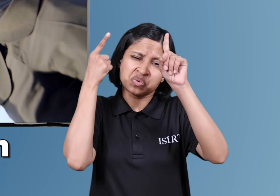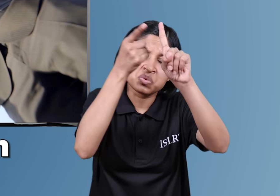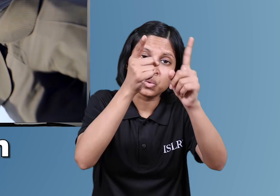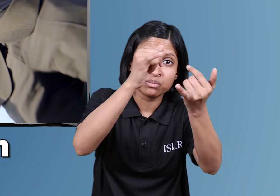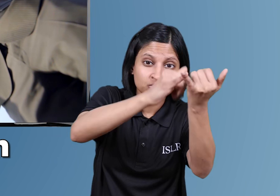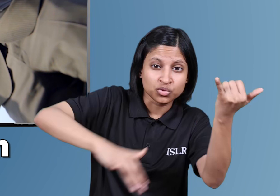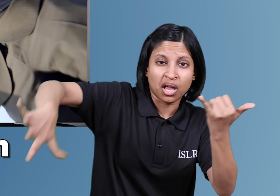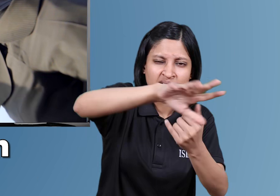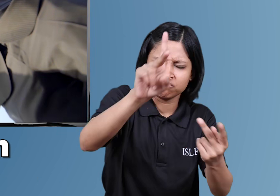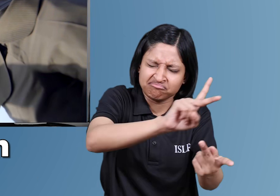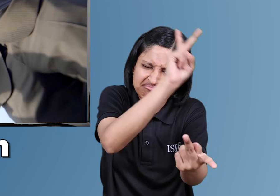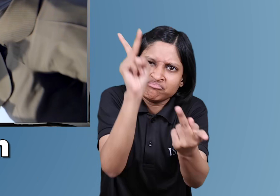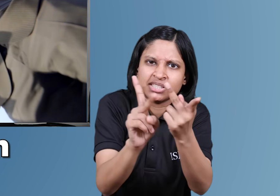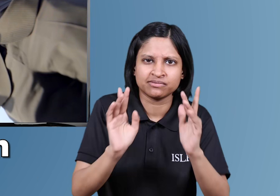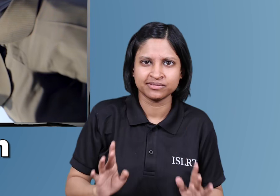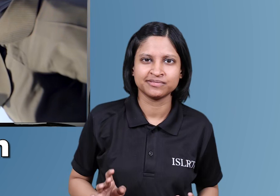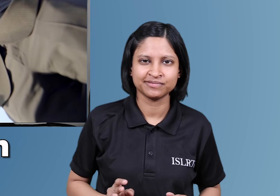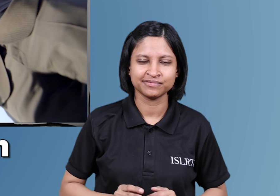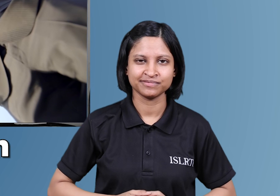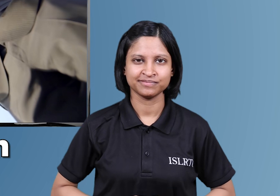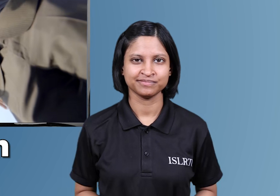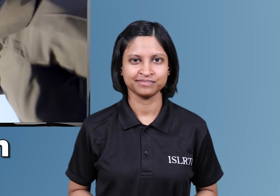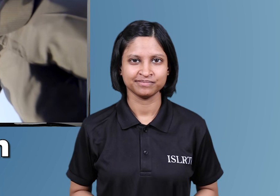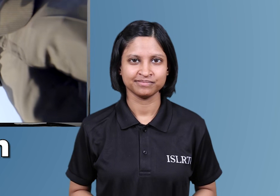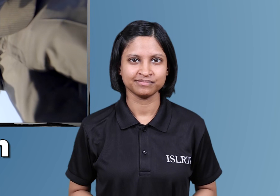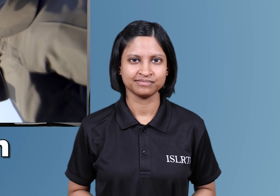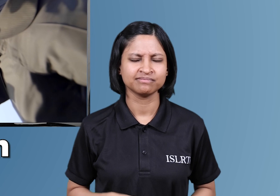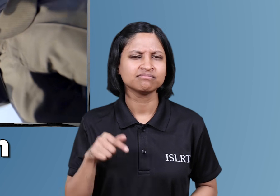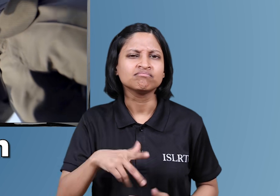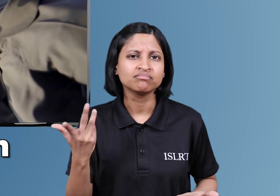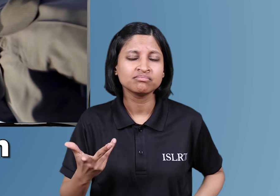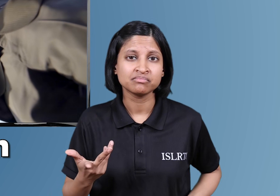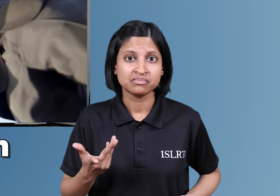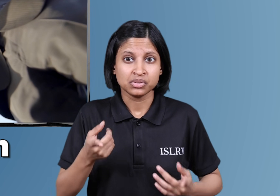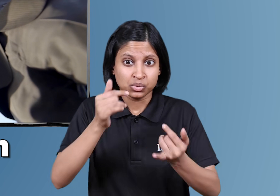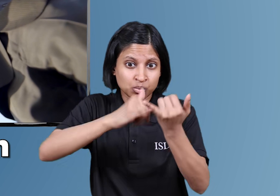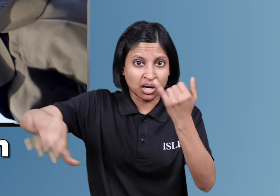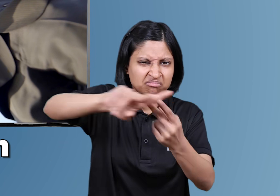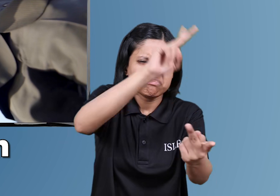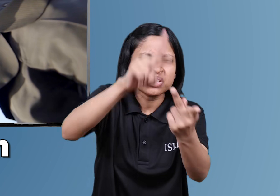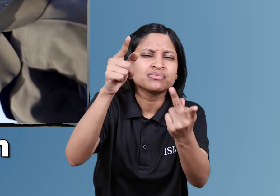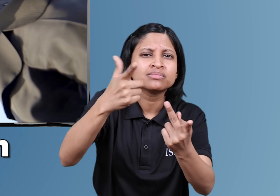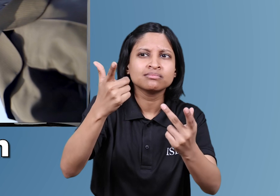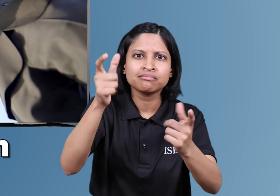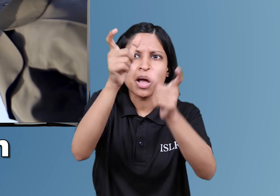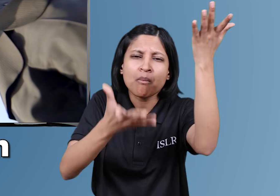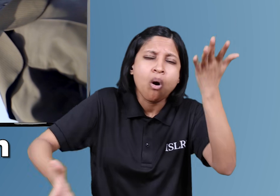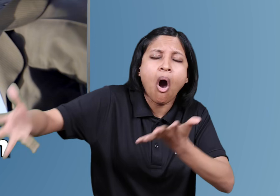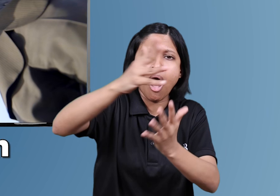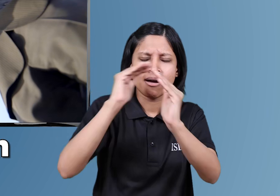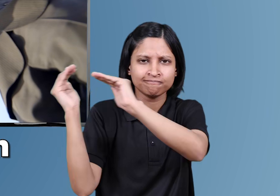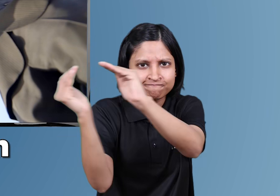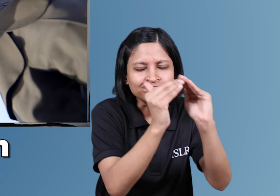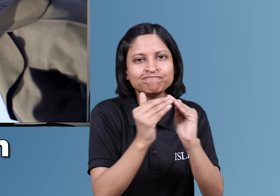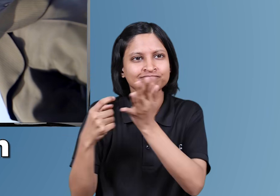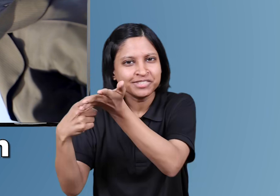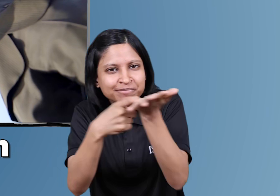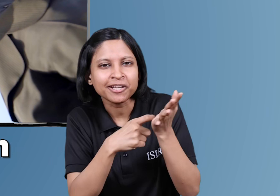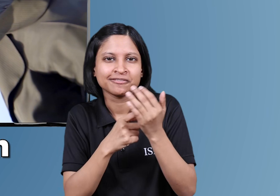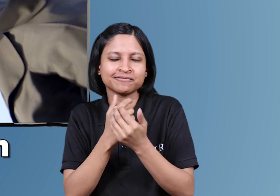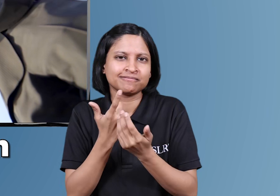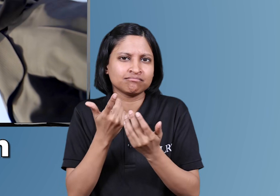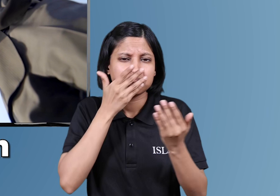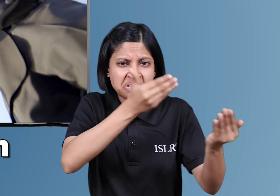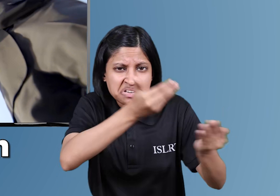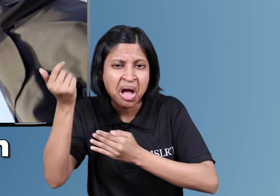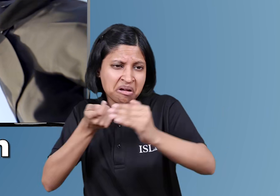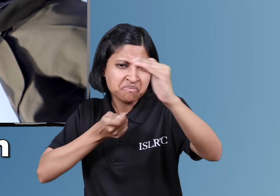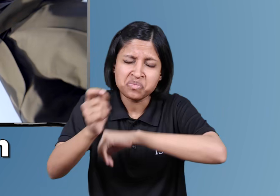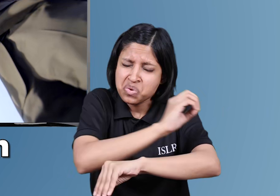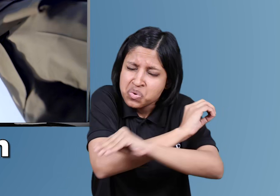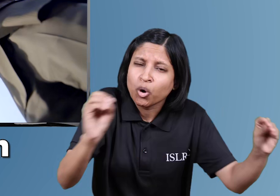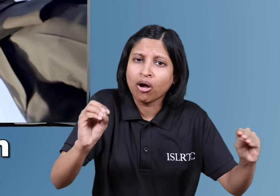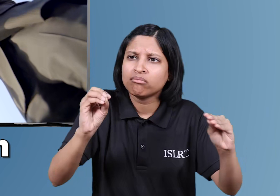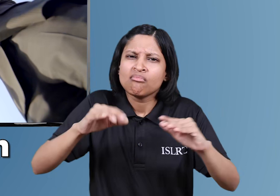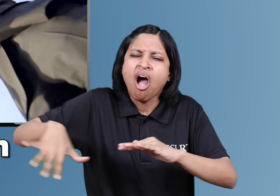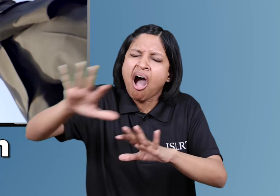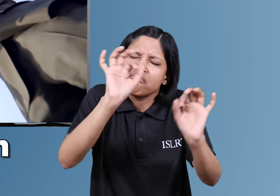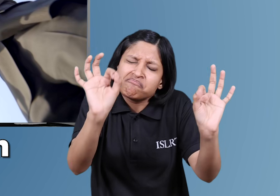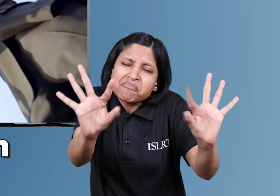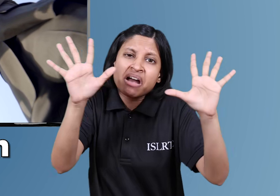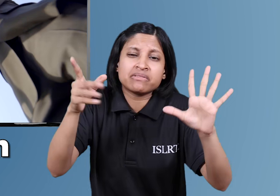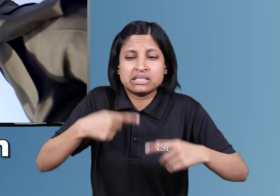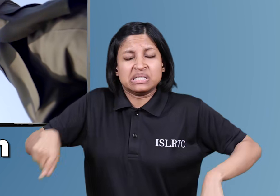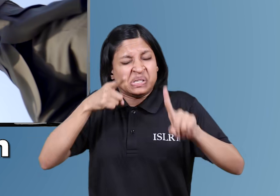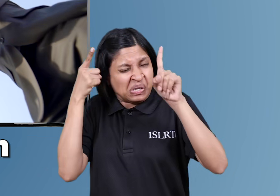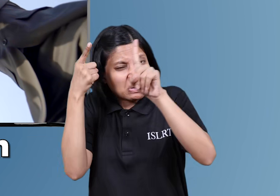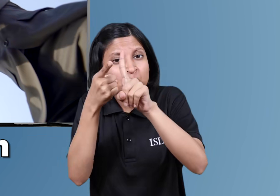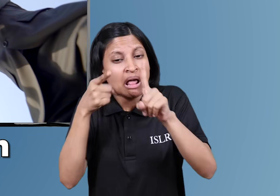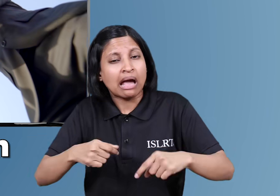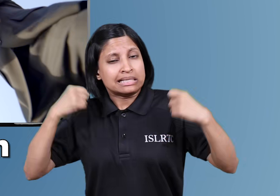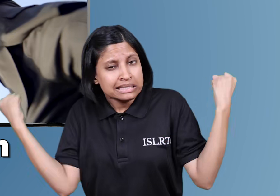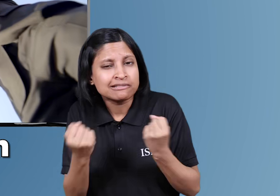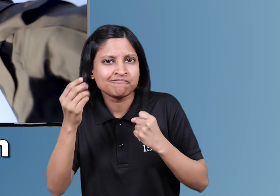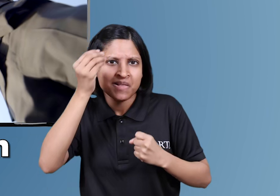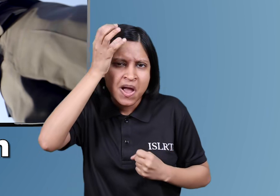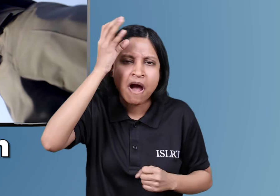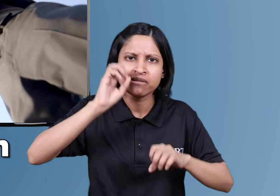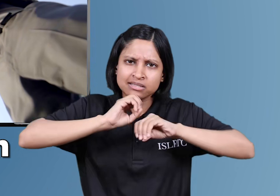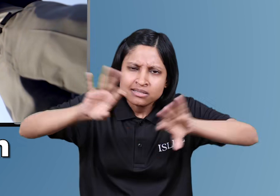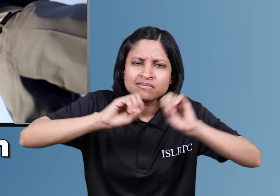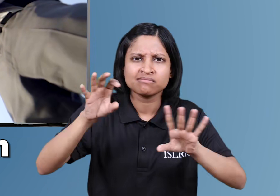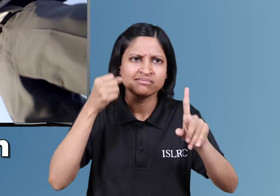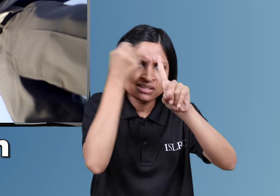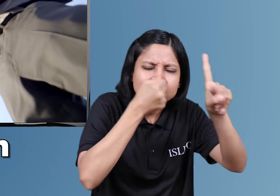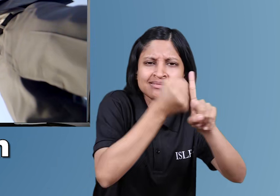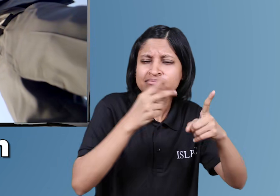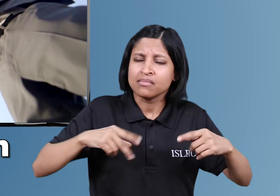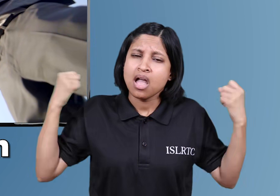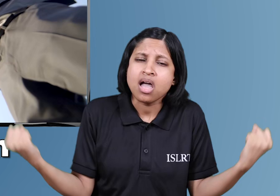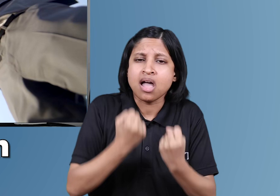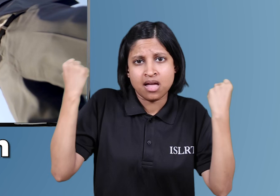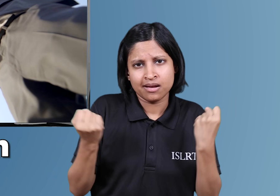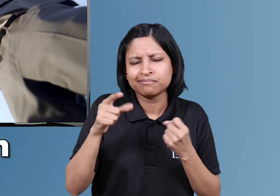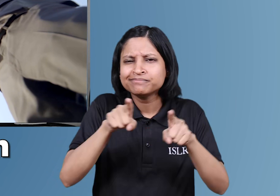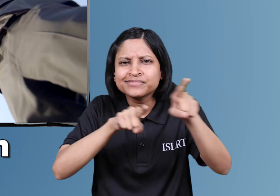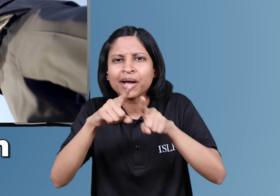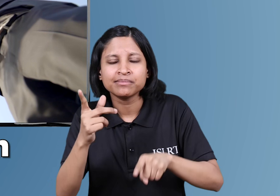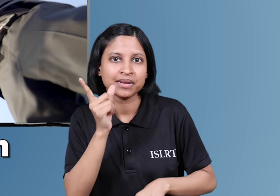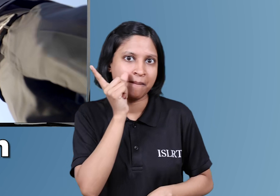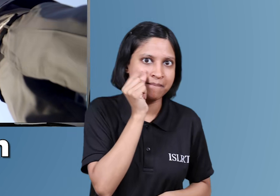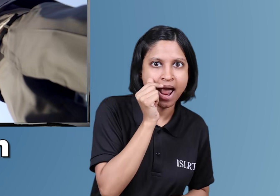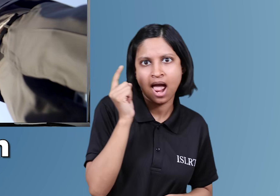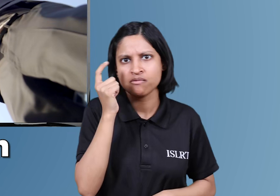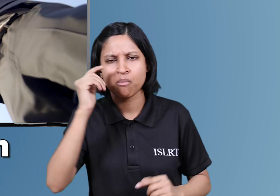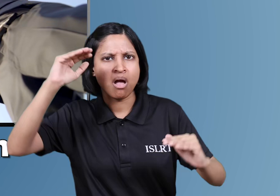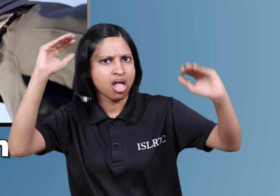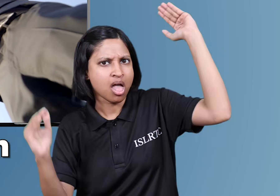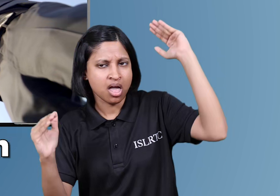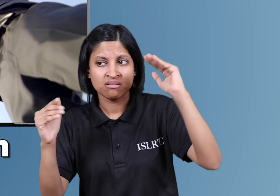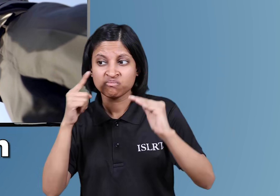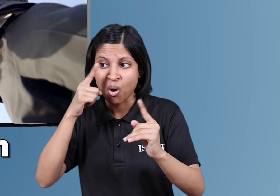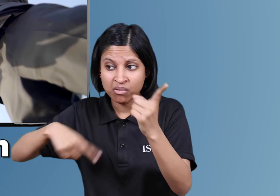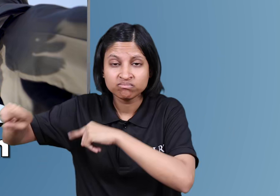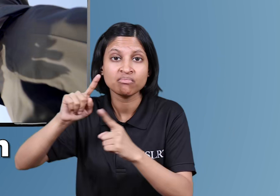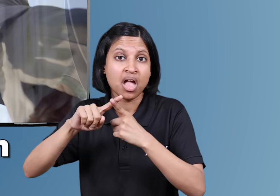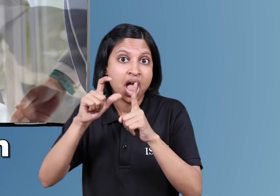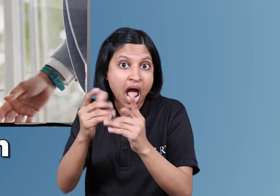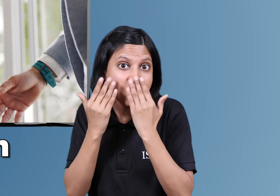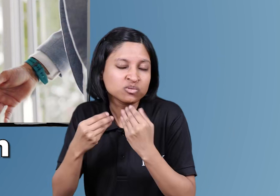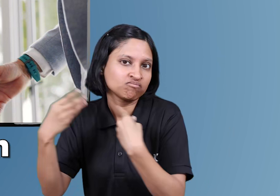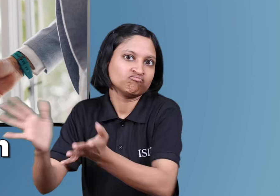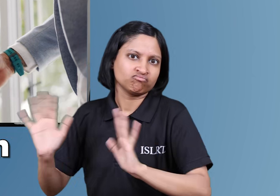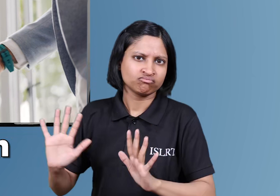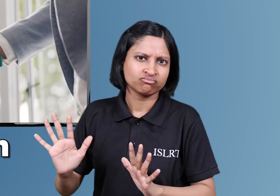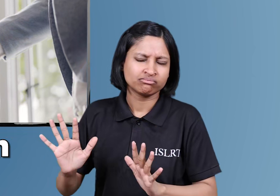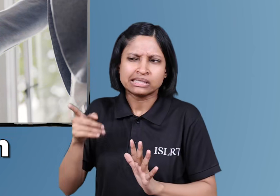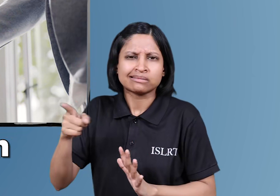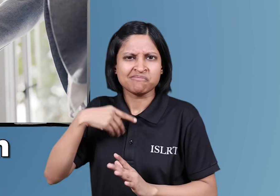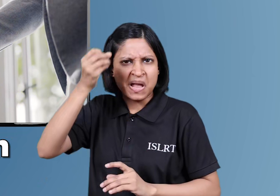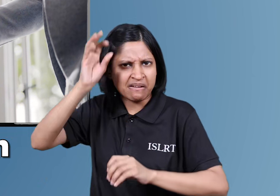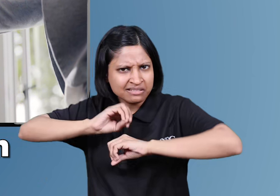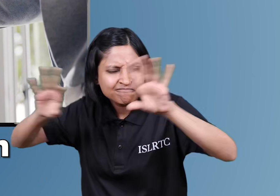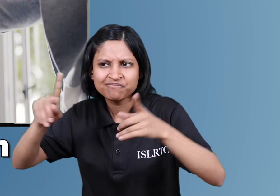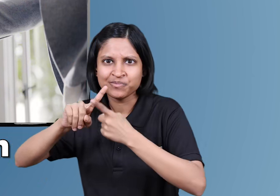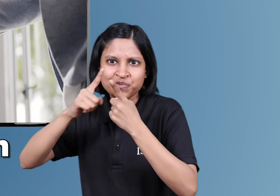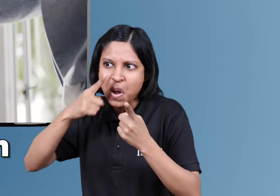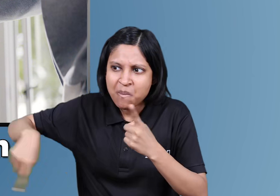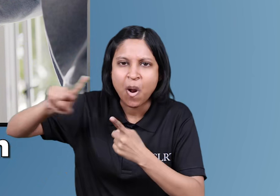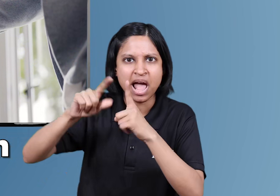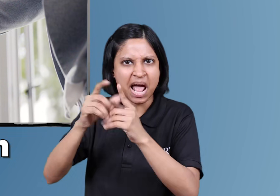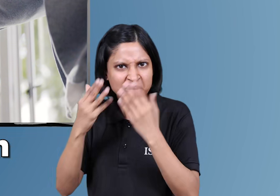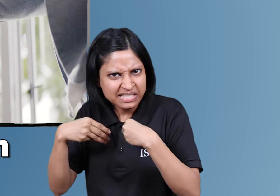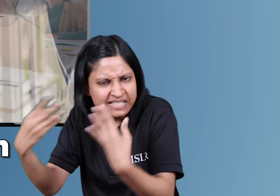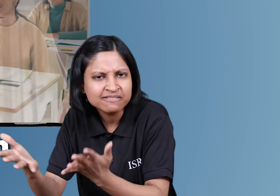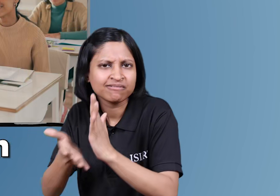Utopianism The movement seeks to create a utopia characterized by equality, mutual respect, and the absence of crime through awareness and advocacy. it promotes gender equality by empowering women